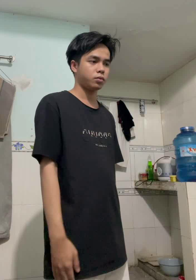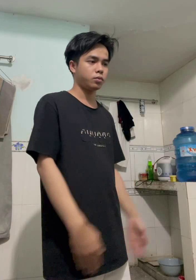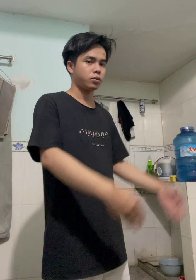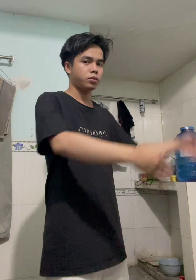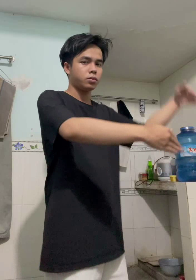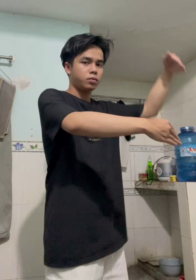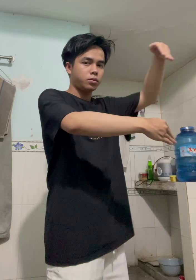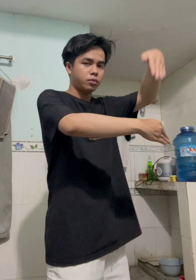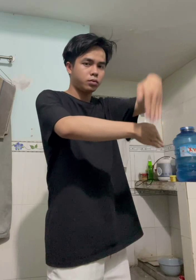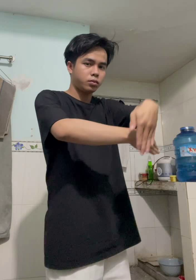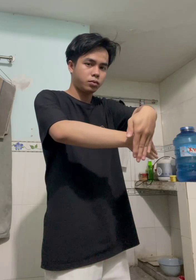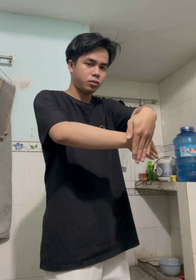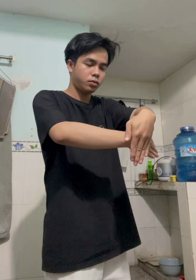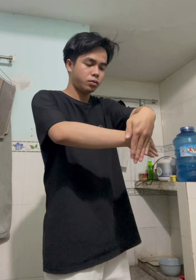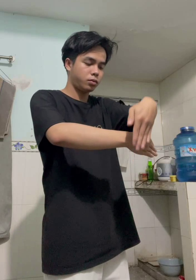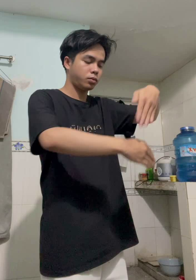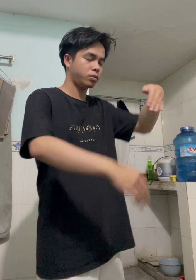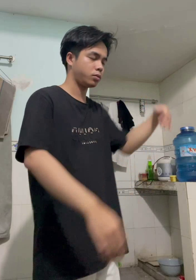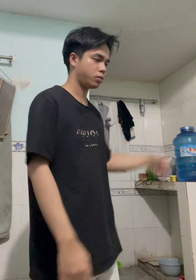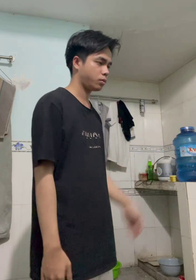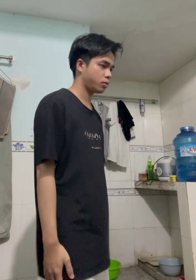buoi chieu